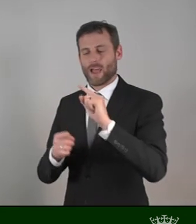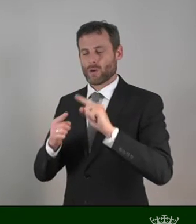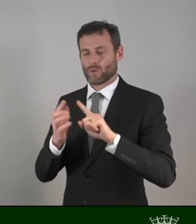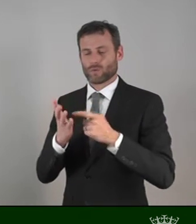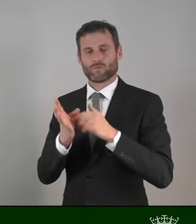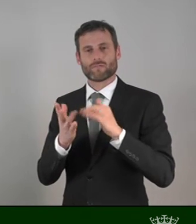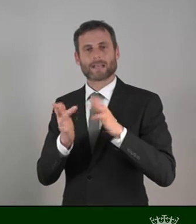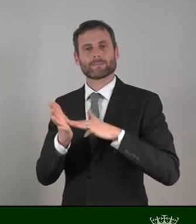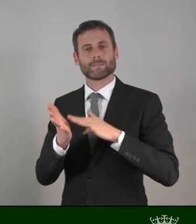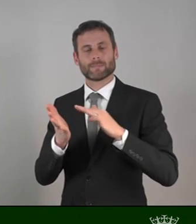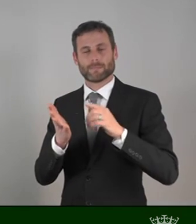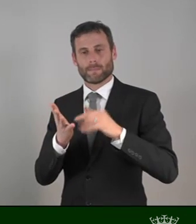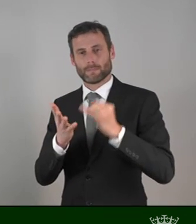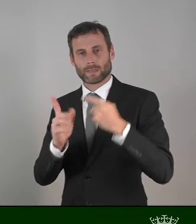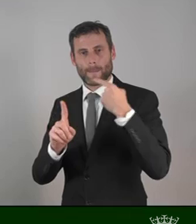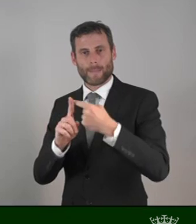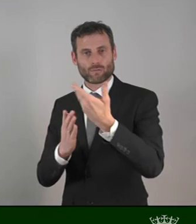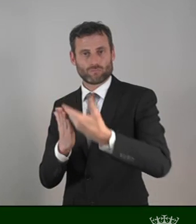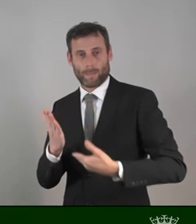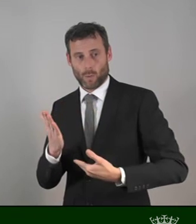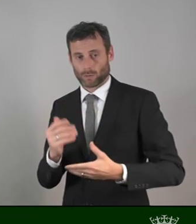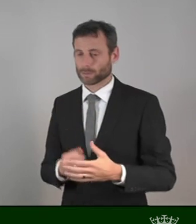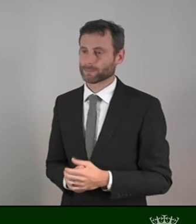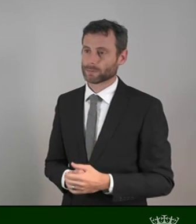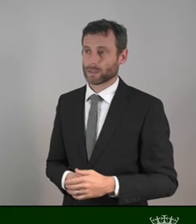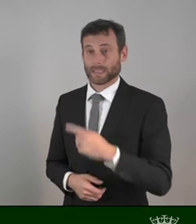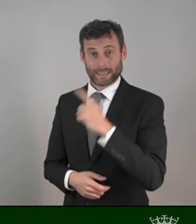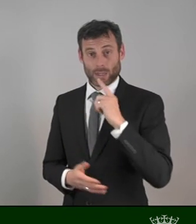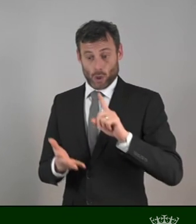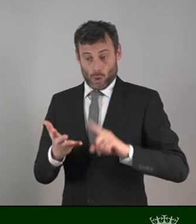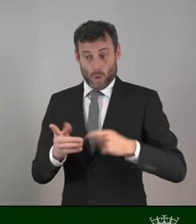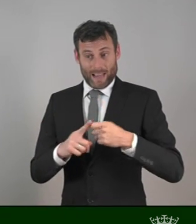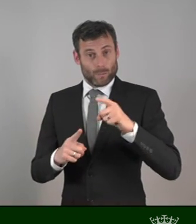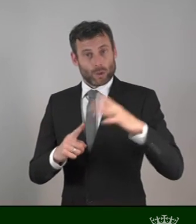It showed that Edinburgh University is the top UK institution for sending students on the scheme.